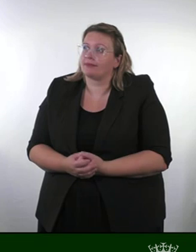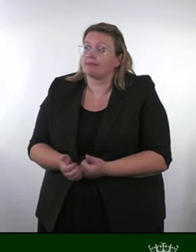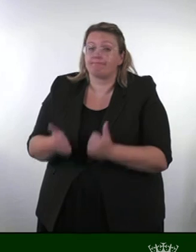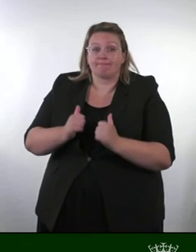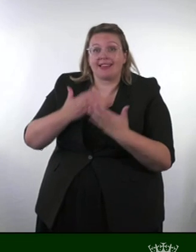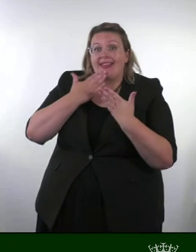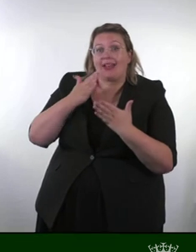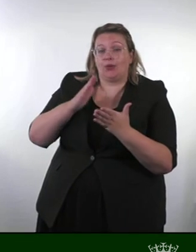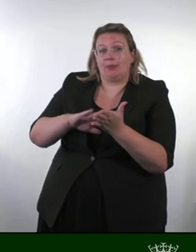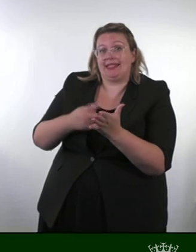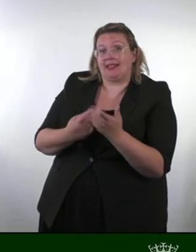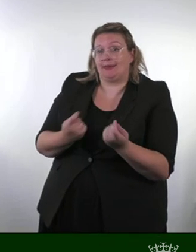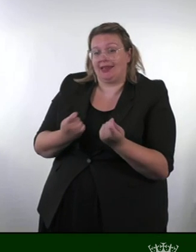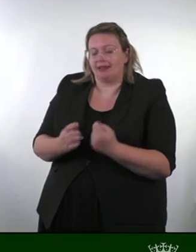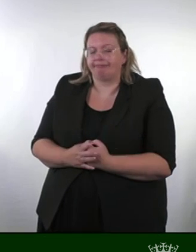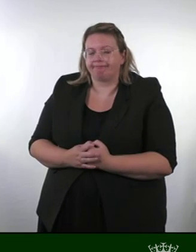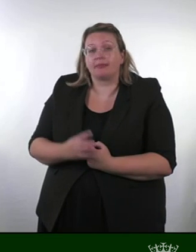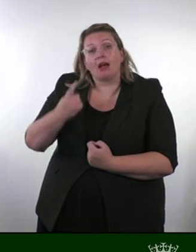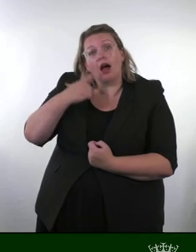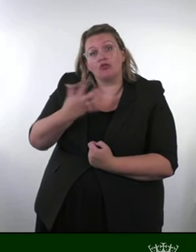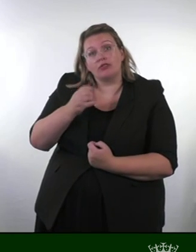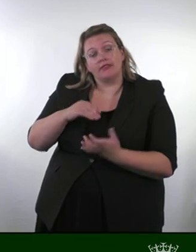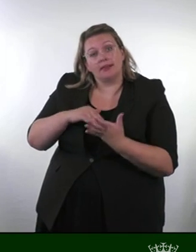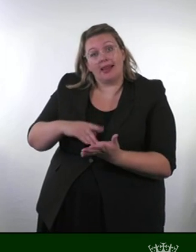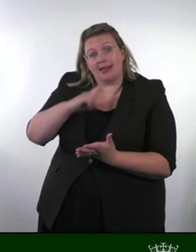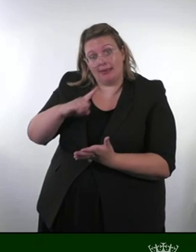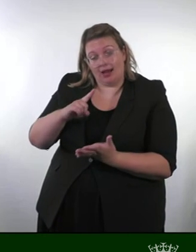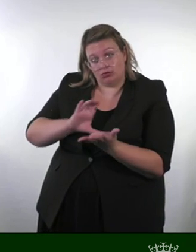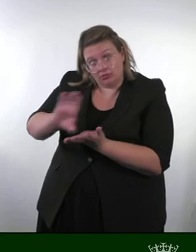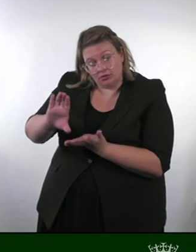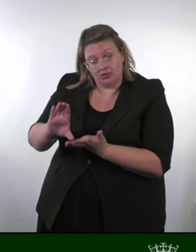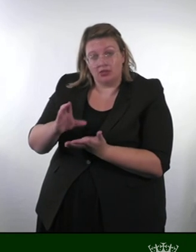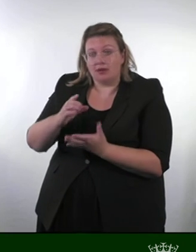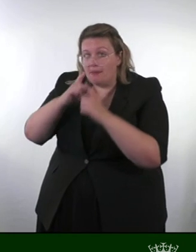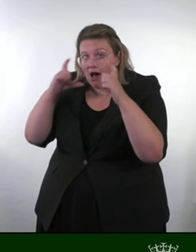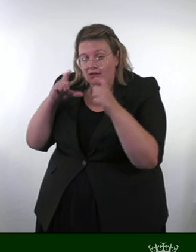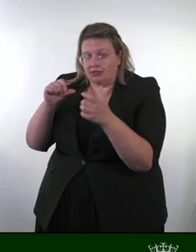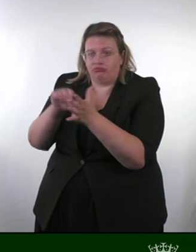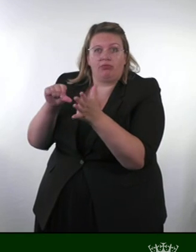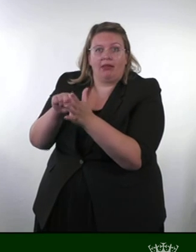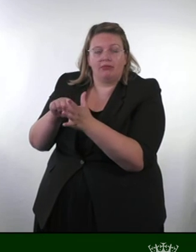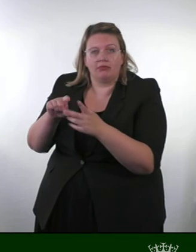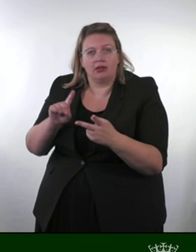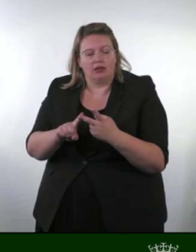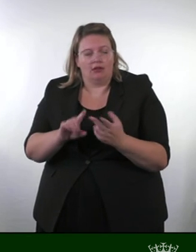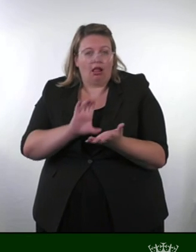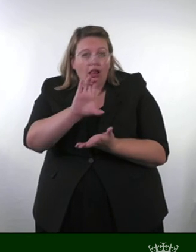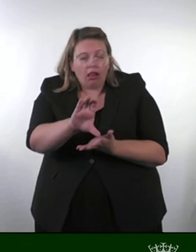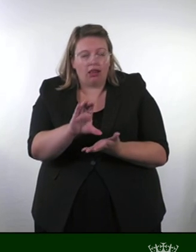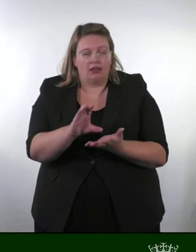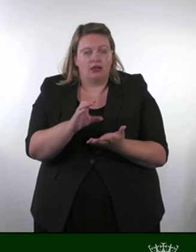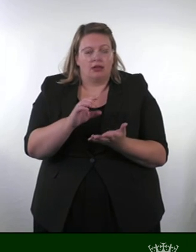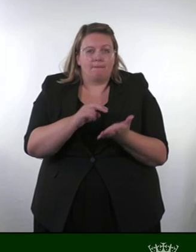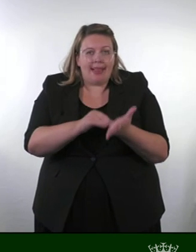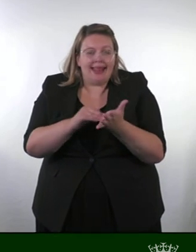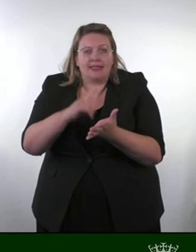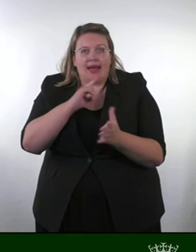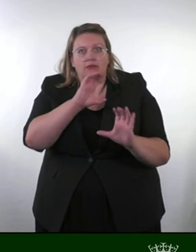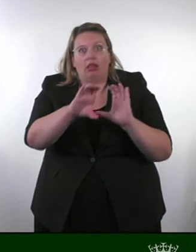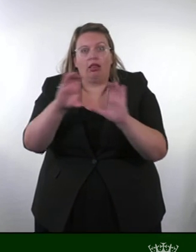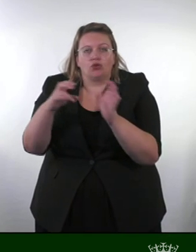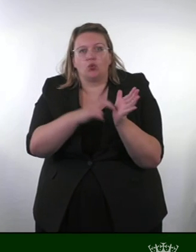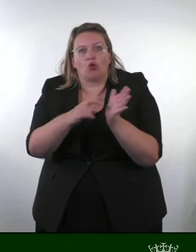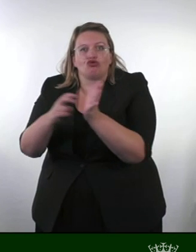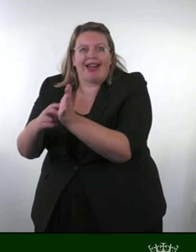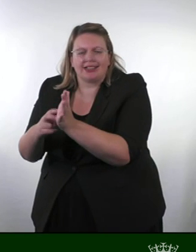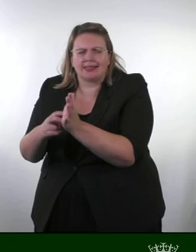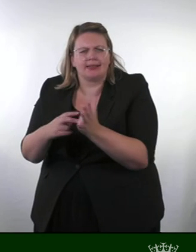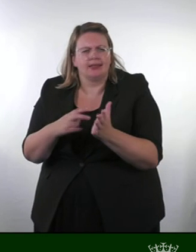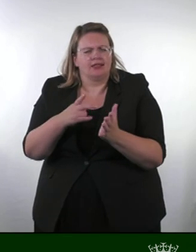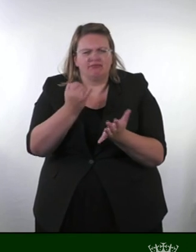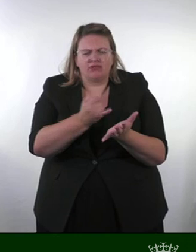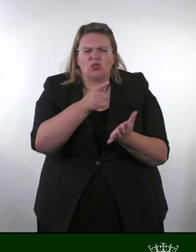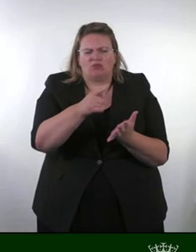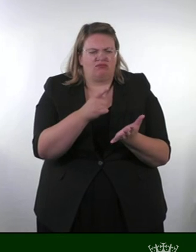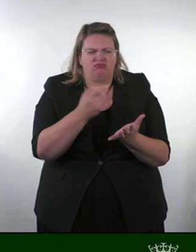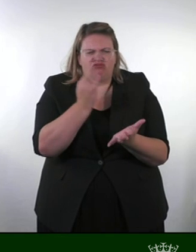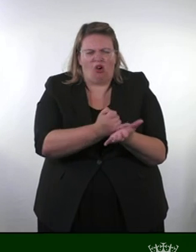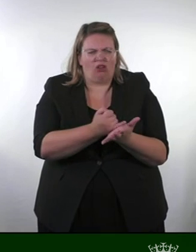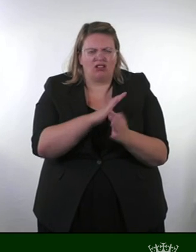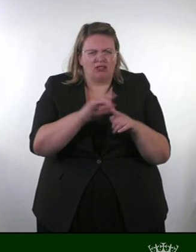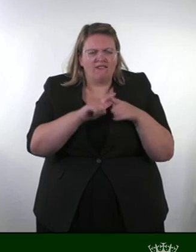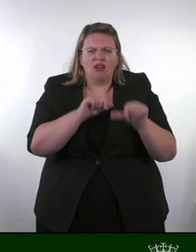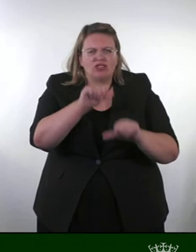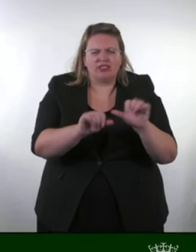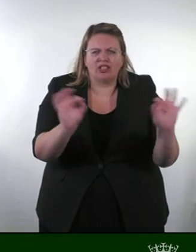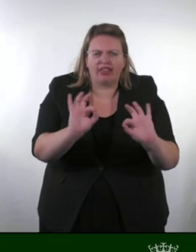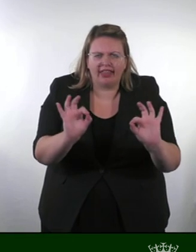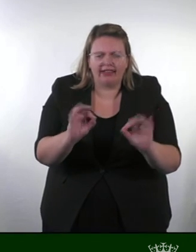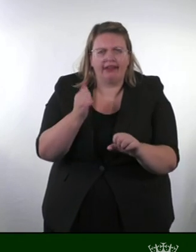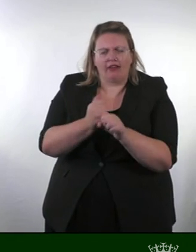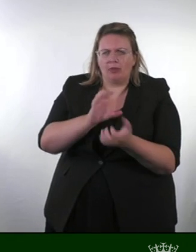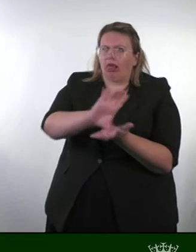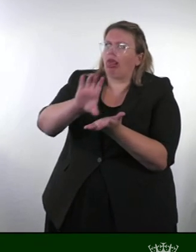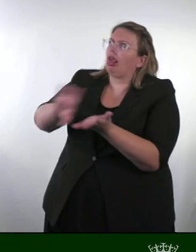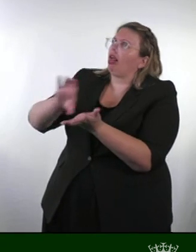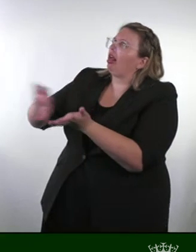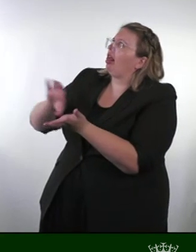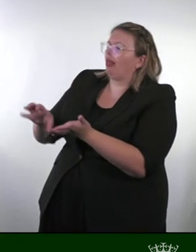The £150 million spent on faulty masks, the £120 million spent on contracts awarded to a Tory council and the staggering £1 billion-worth of contracts awarded without proper due diligence—where has the money gone, Prime Minister?